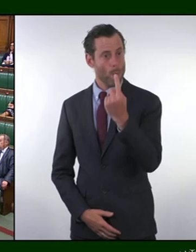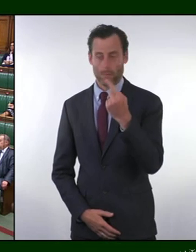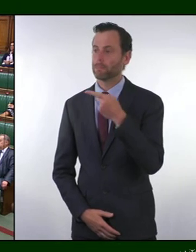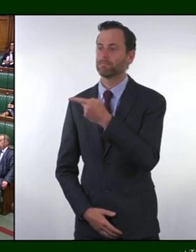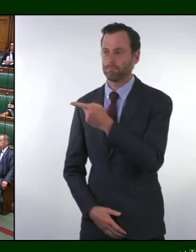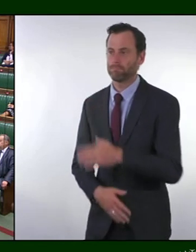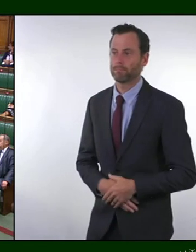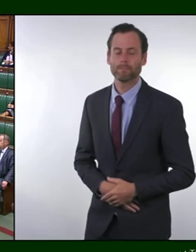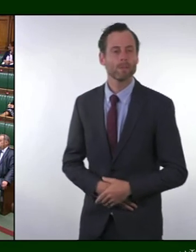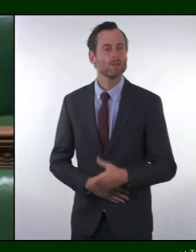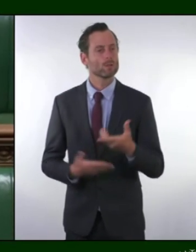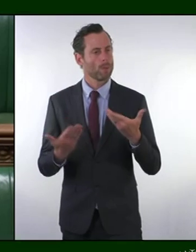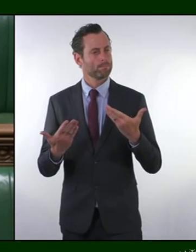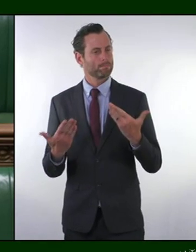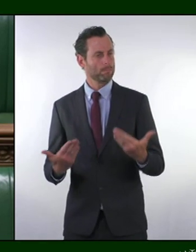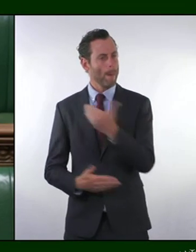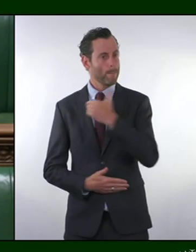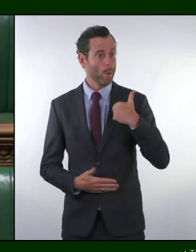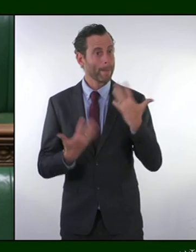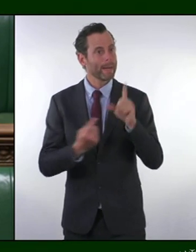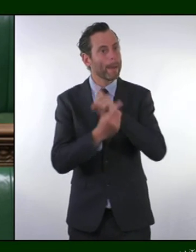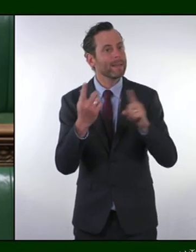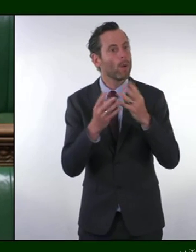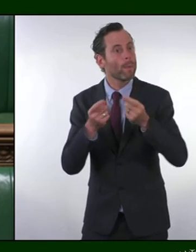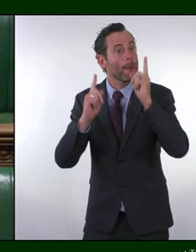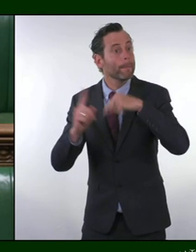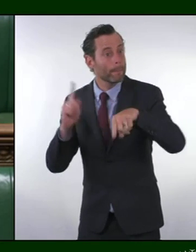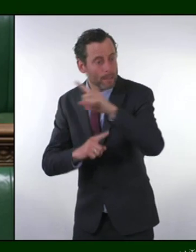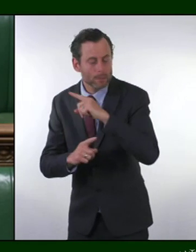This morning, I had meetings with ministerial colleagues and others.